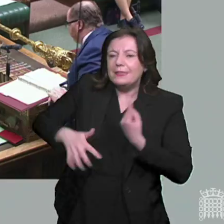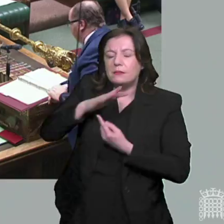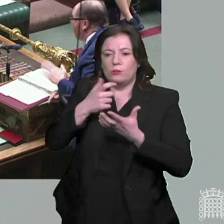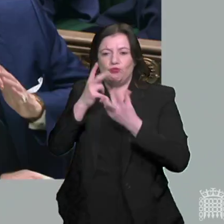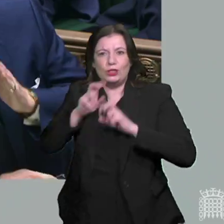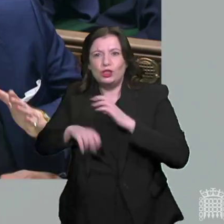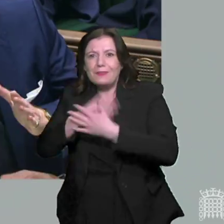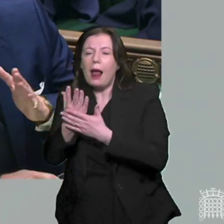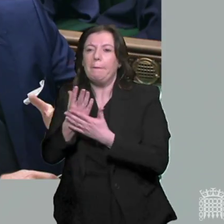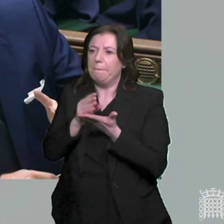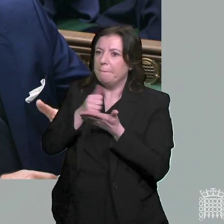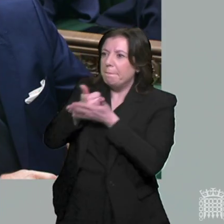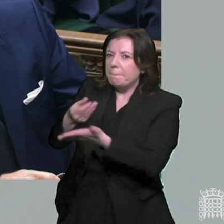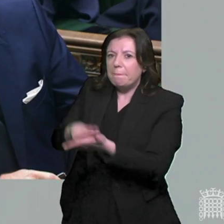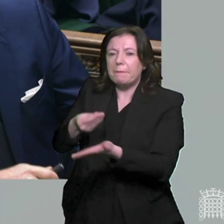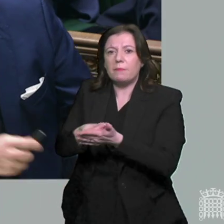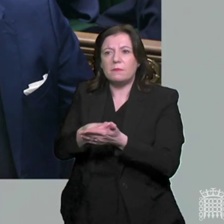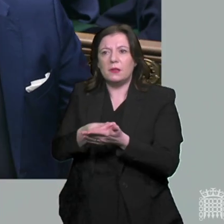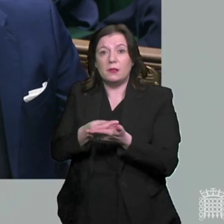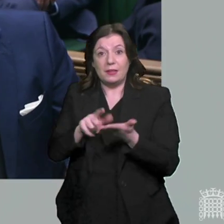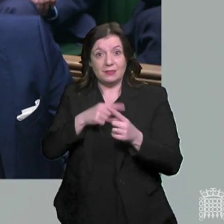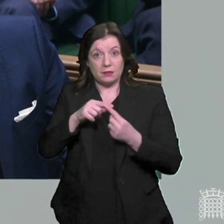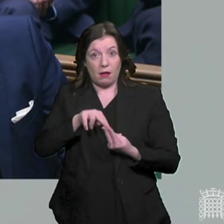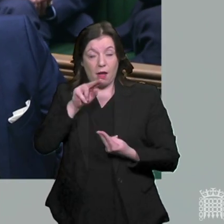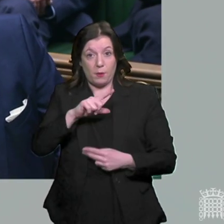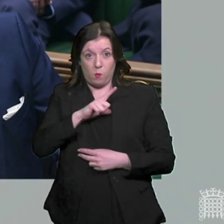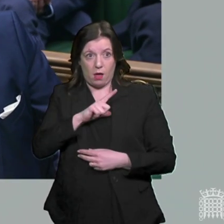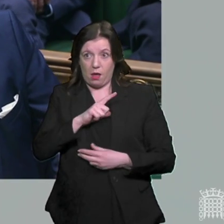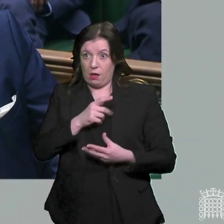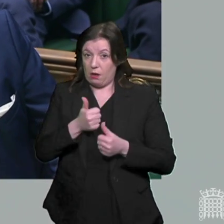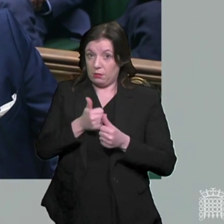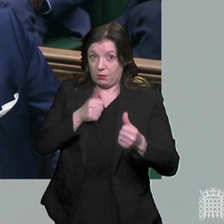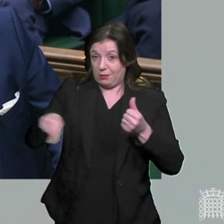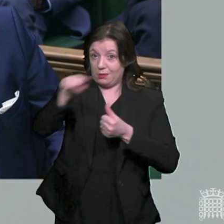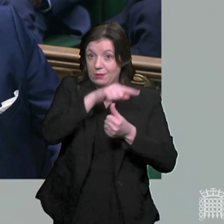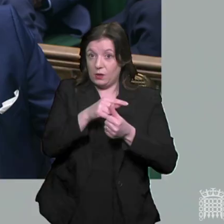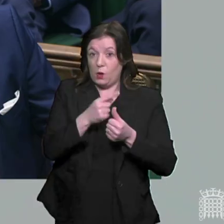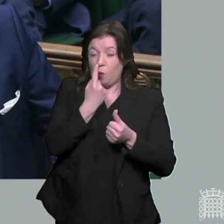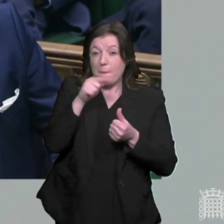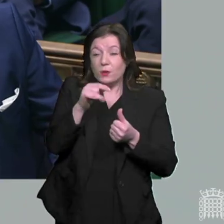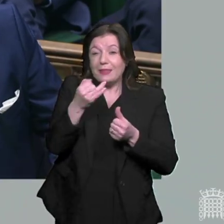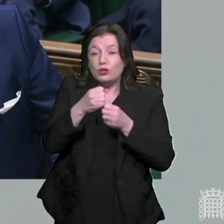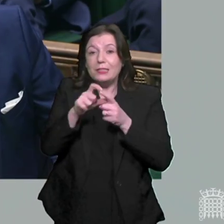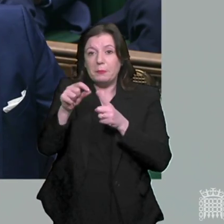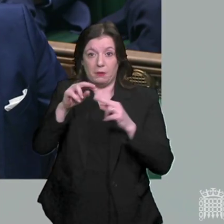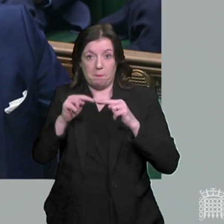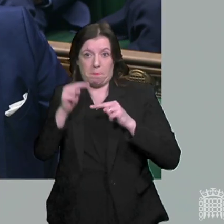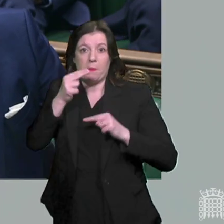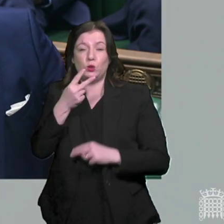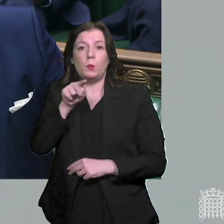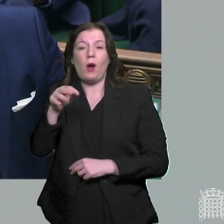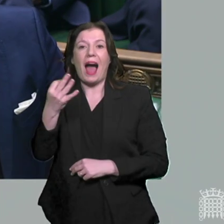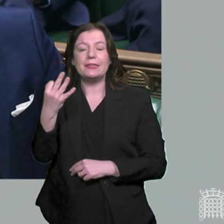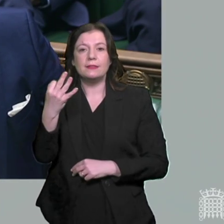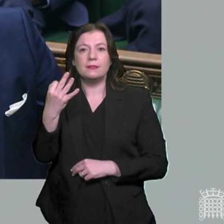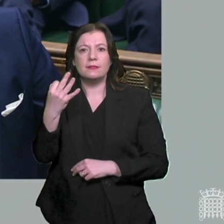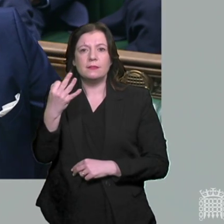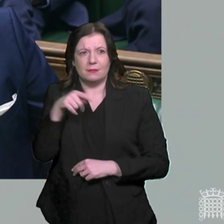The reason that R&D tax credits are up so much is that our innovation economy has gone from 1.7% of GDP to 2.8%.